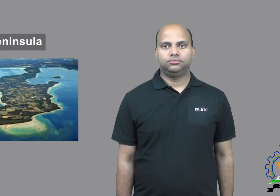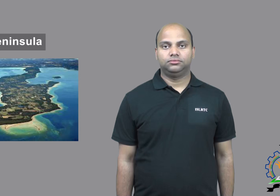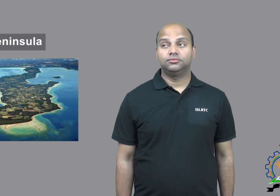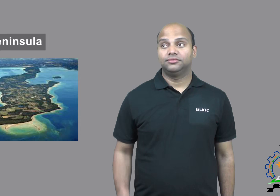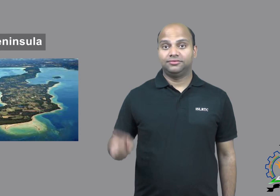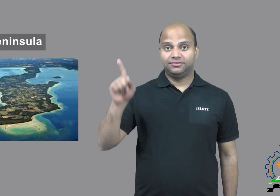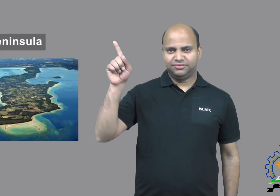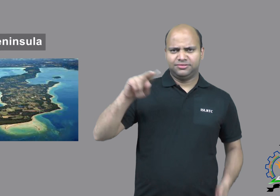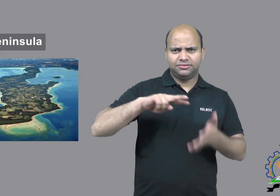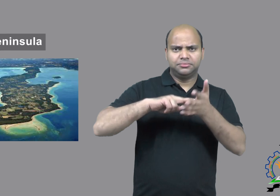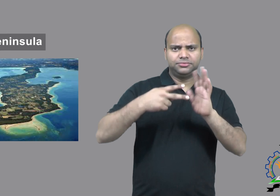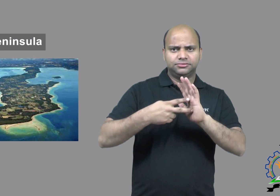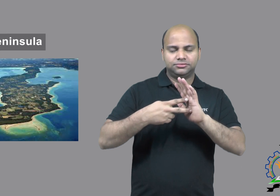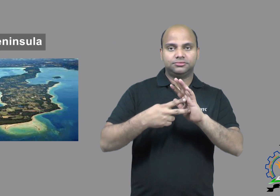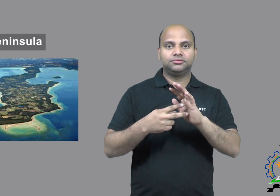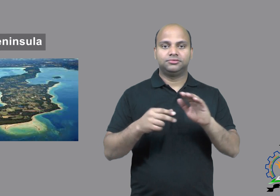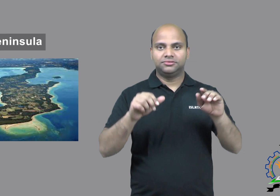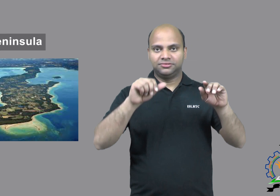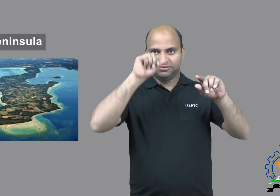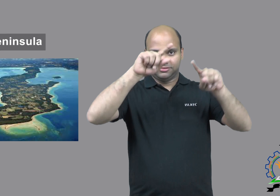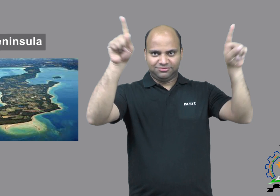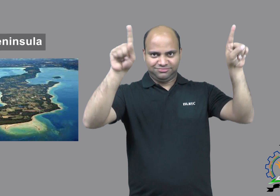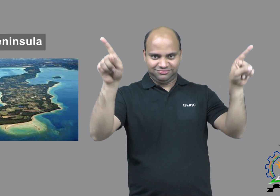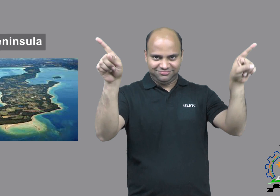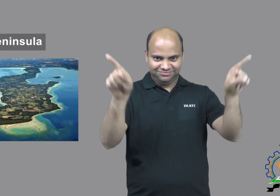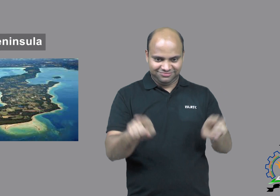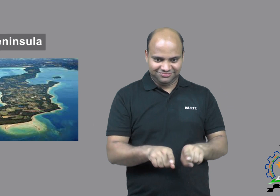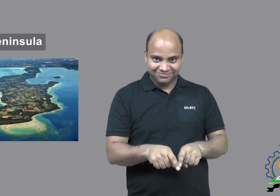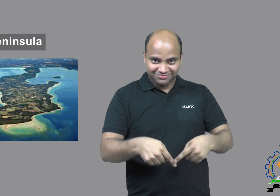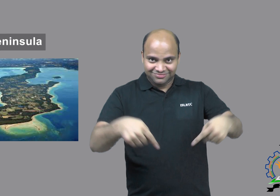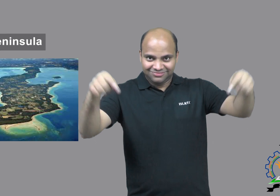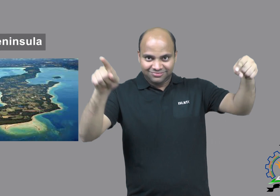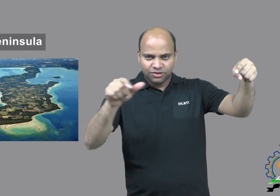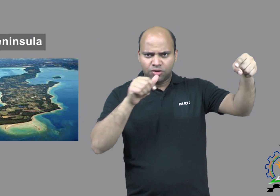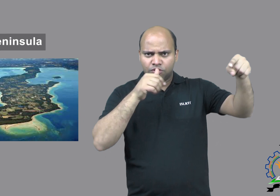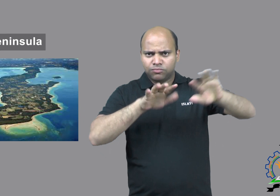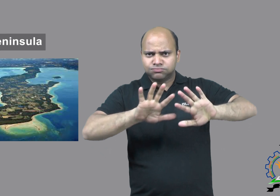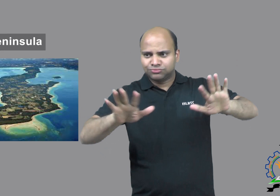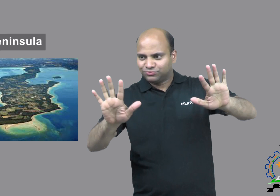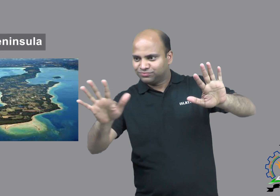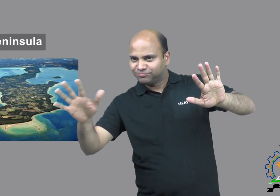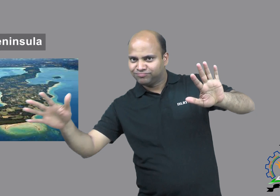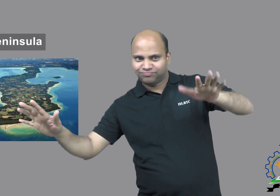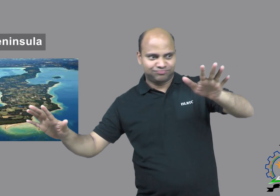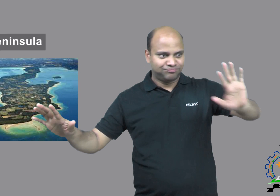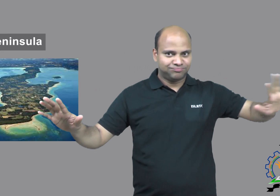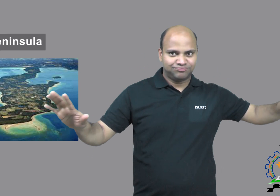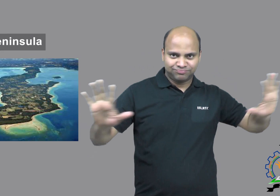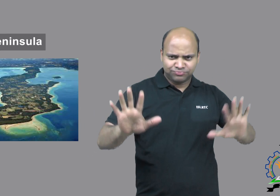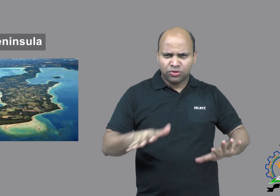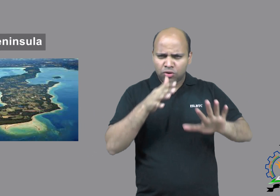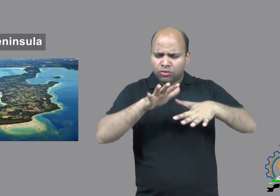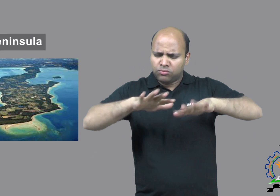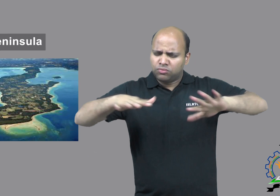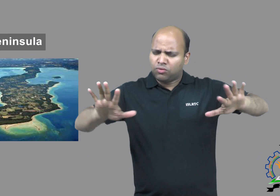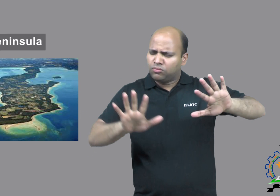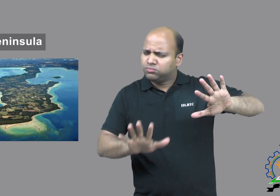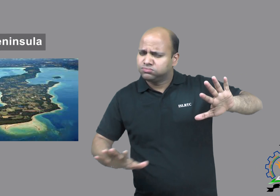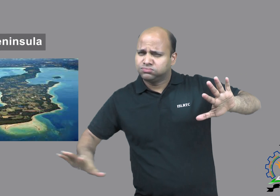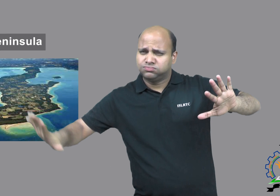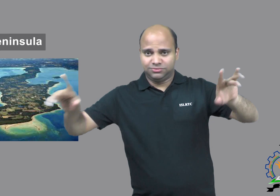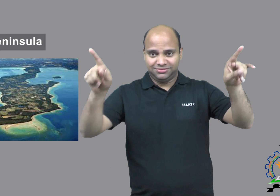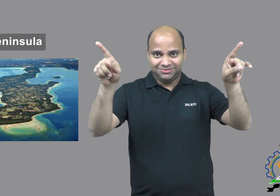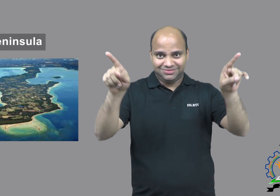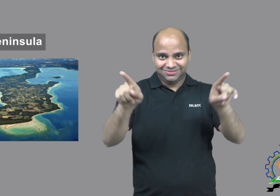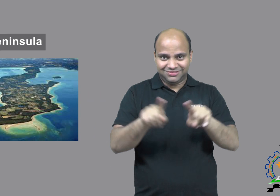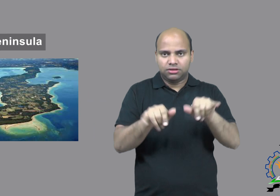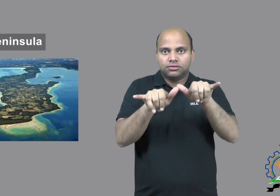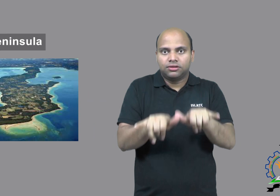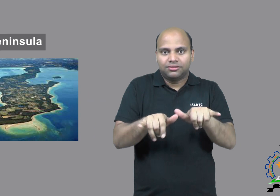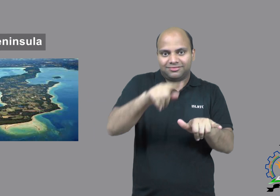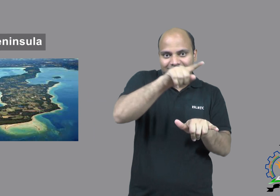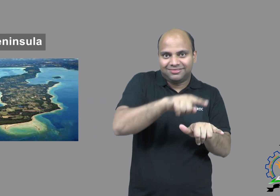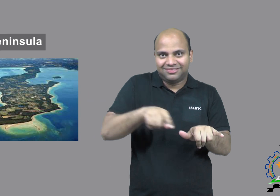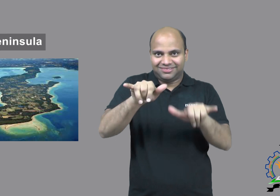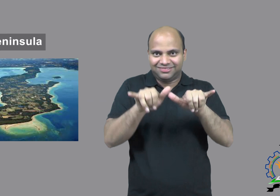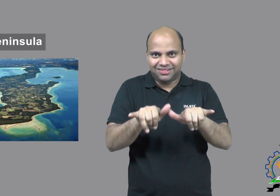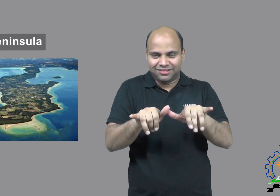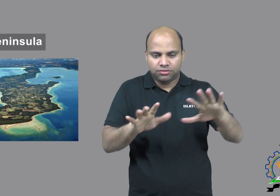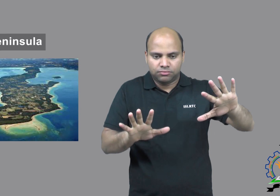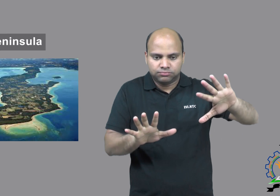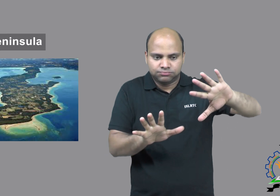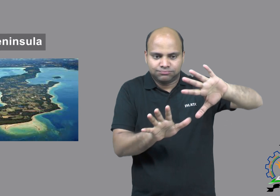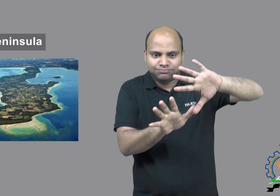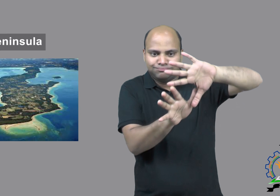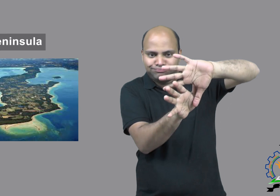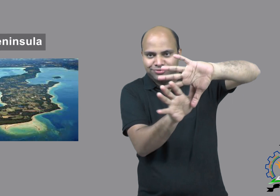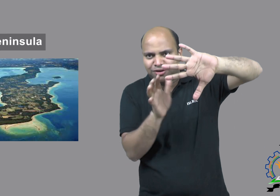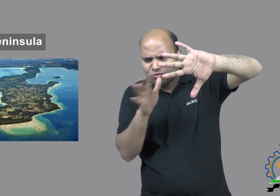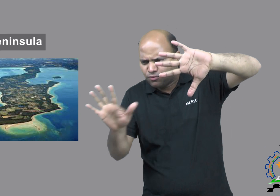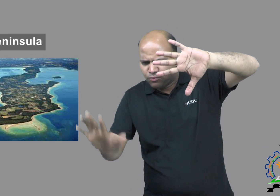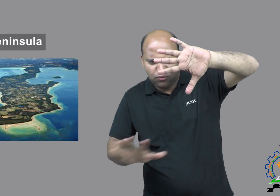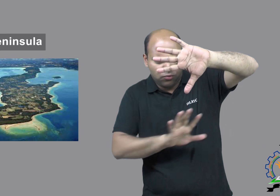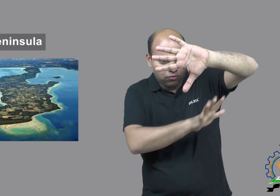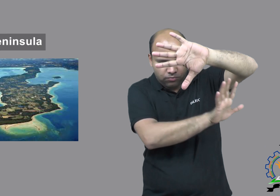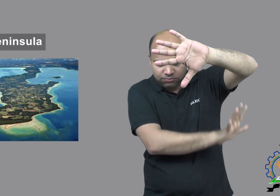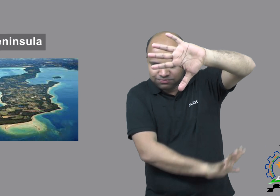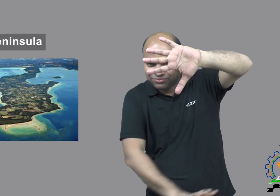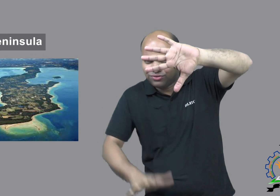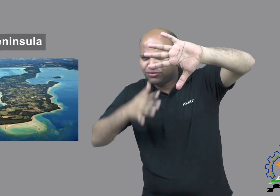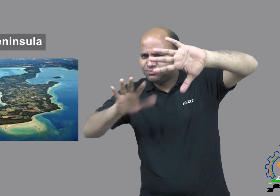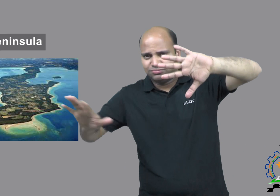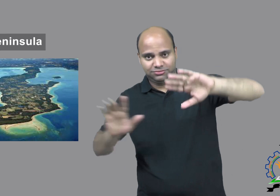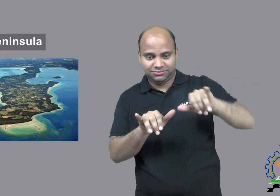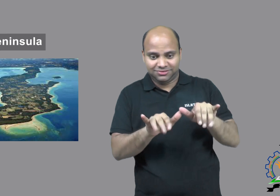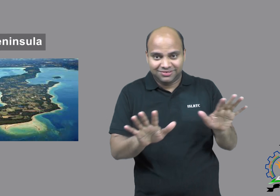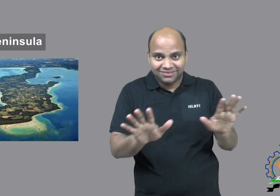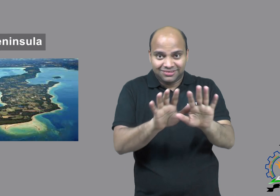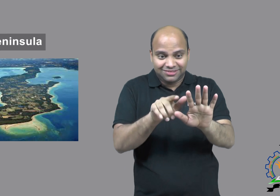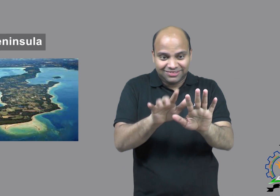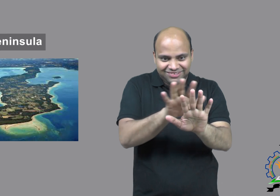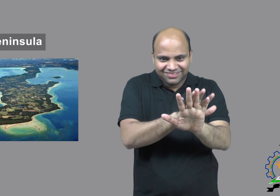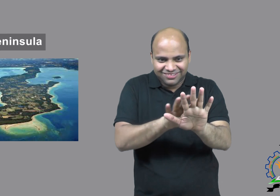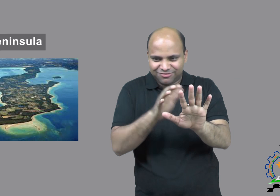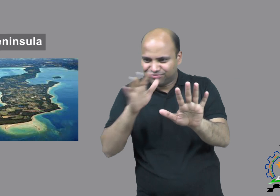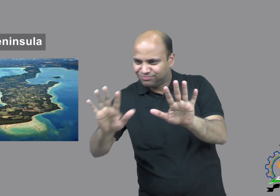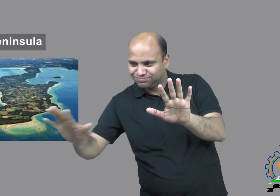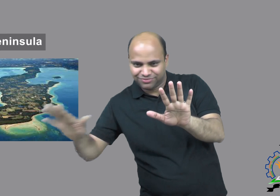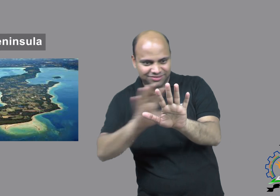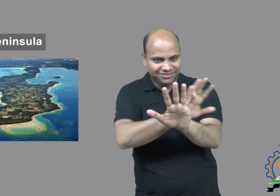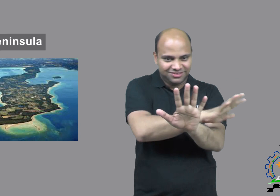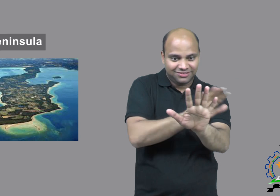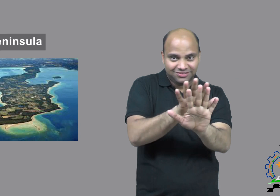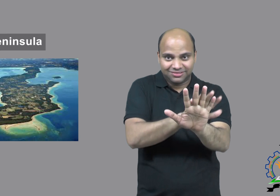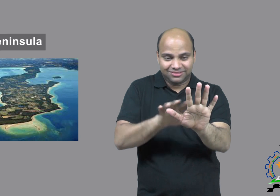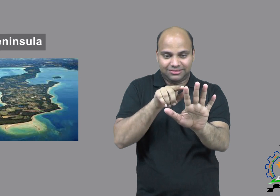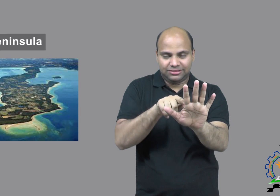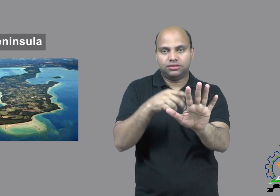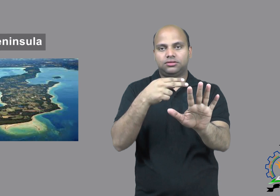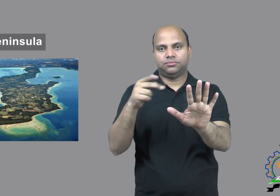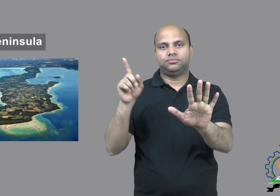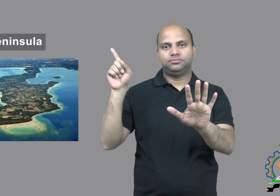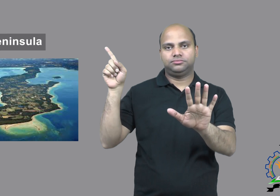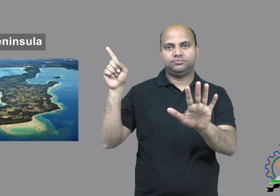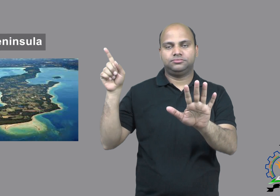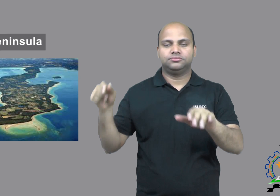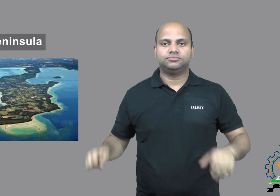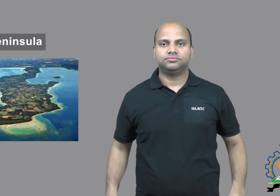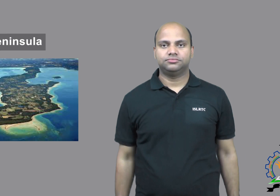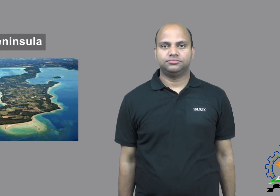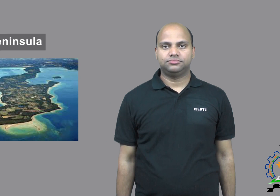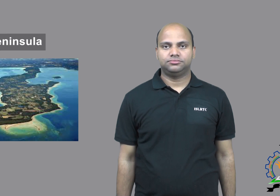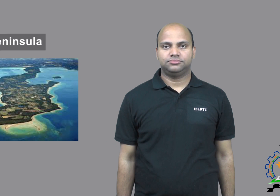Peninsula